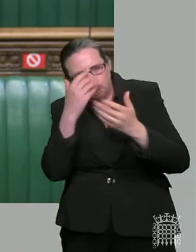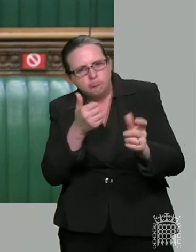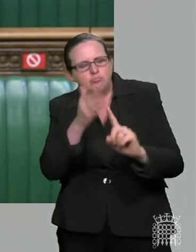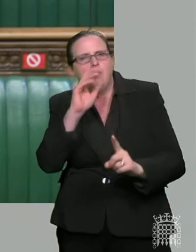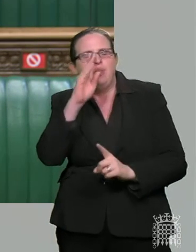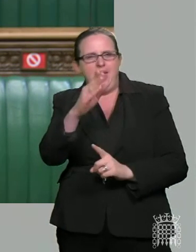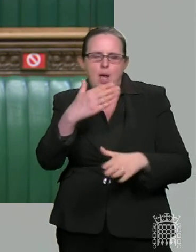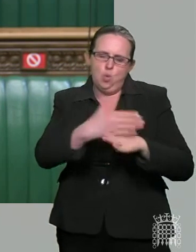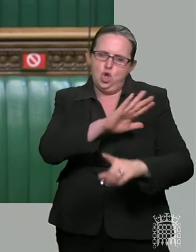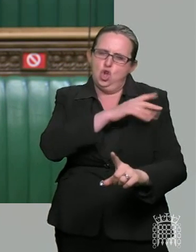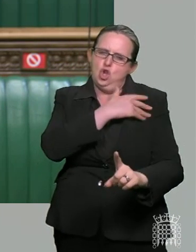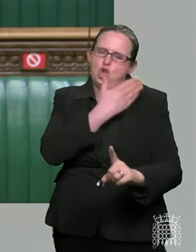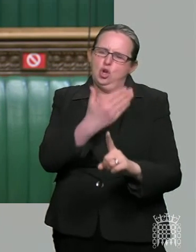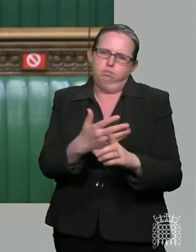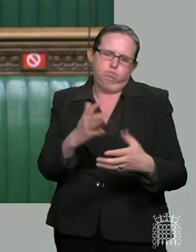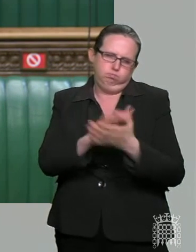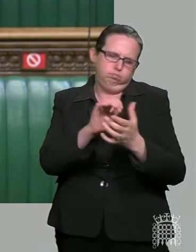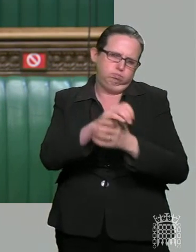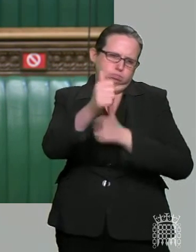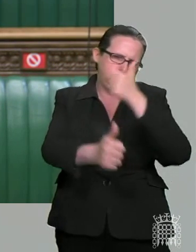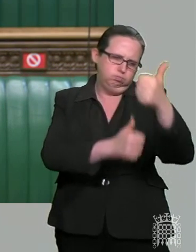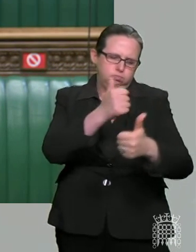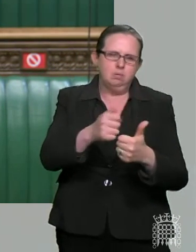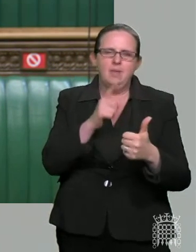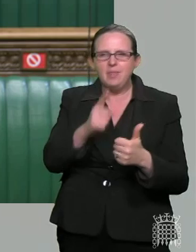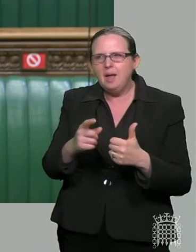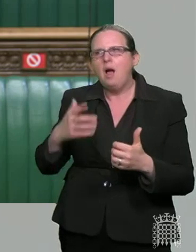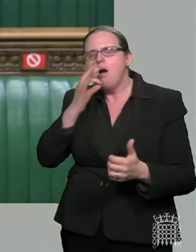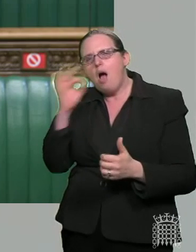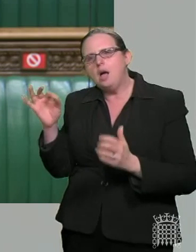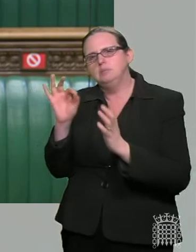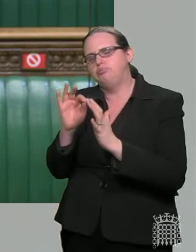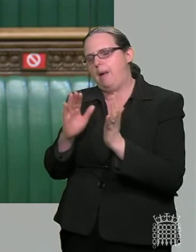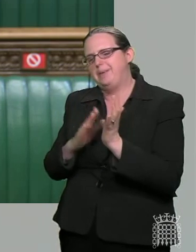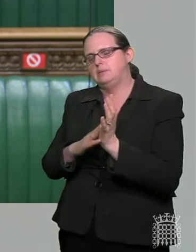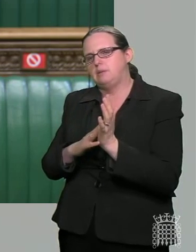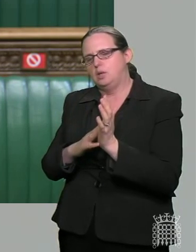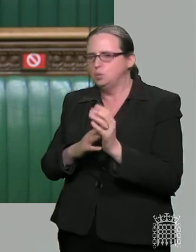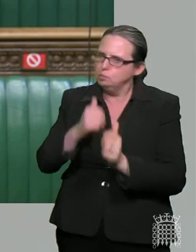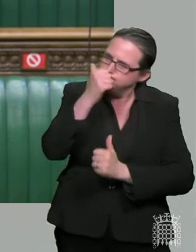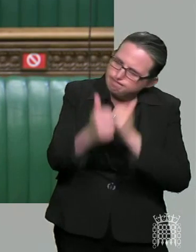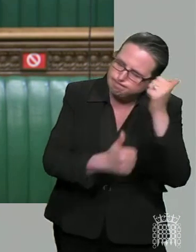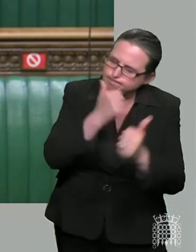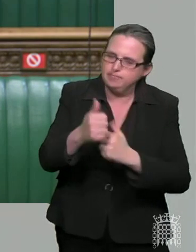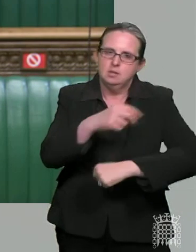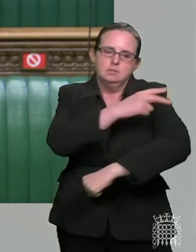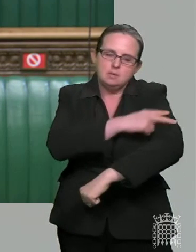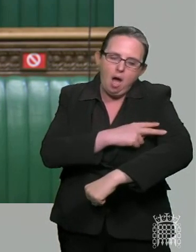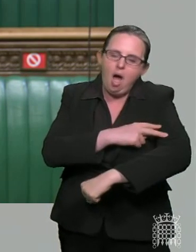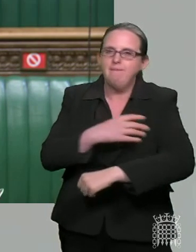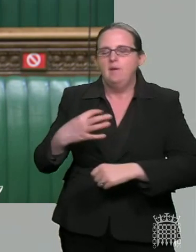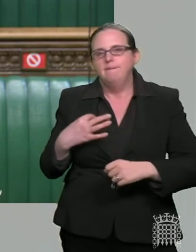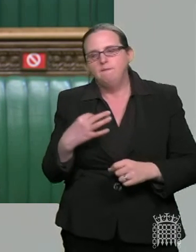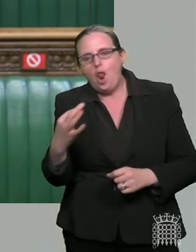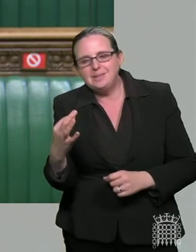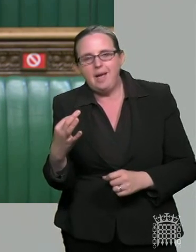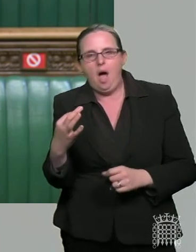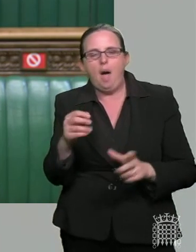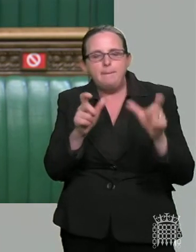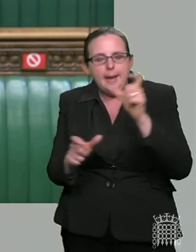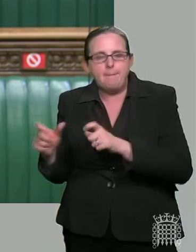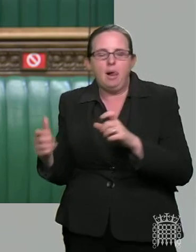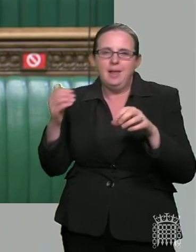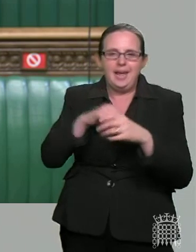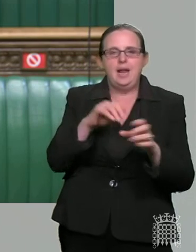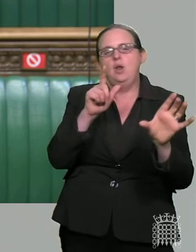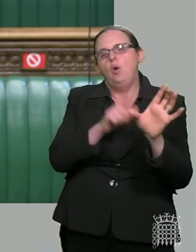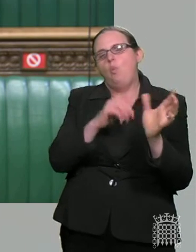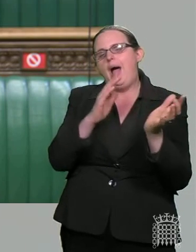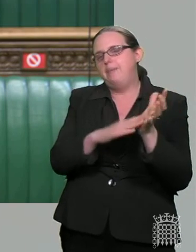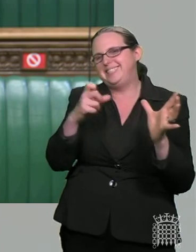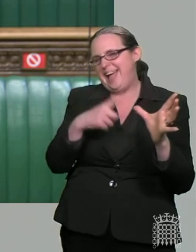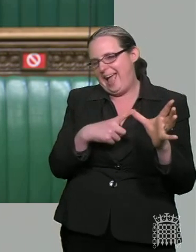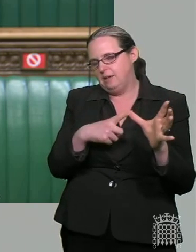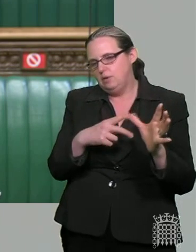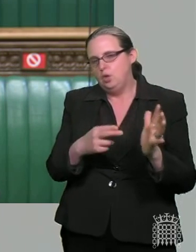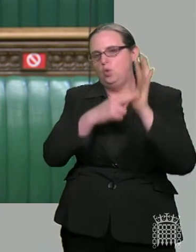There is no better example of levelling up in action, and I invite the Prime Minister to join me in congratulating all the staff, volunteers and partners of the YMCA in north Staffordshire.